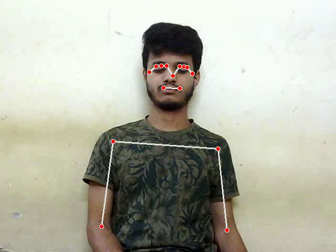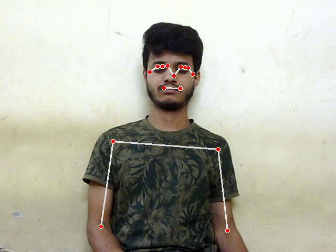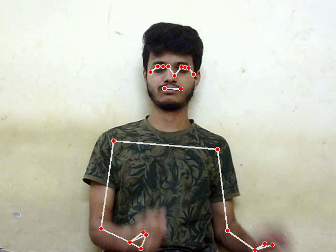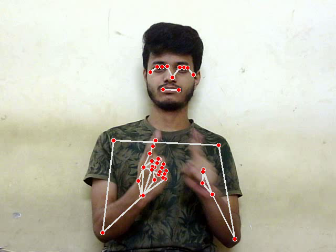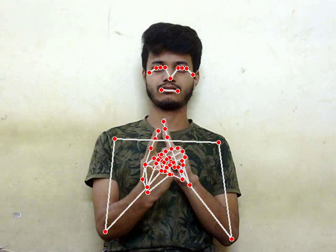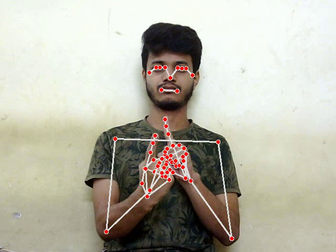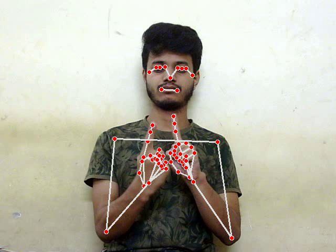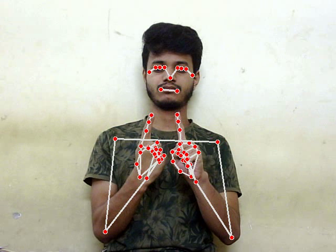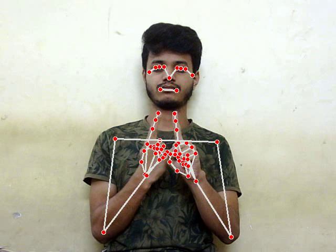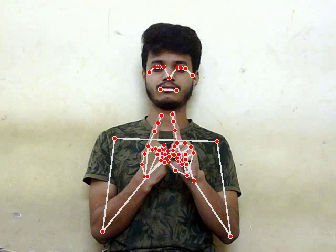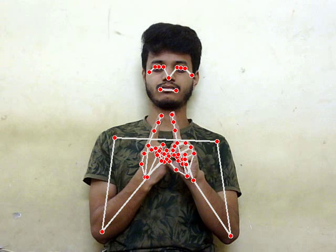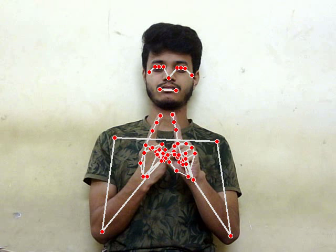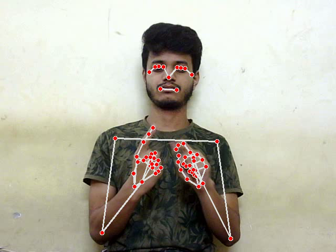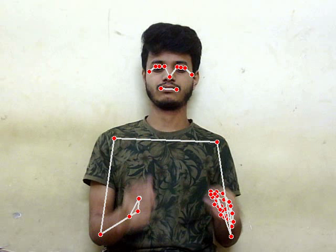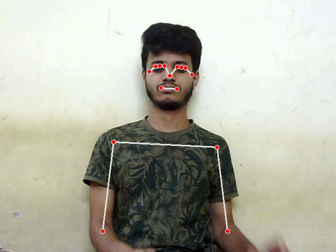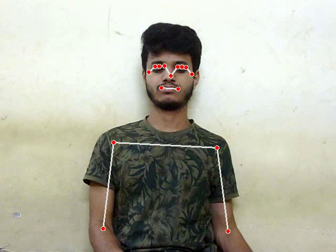meet